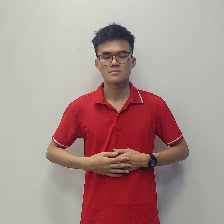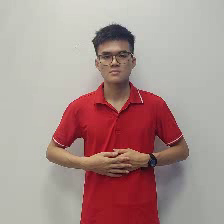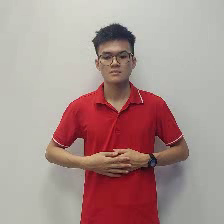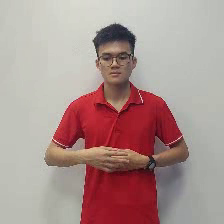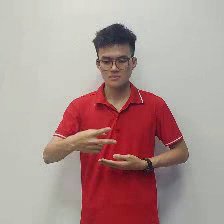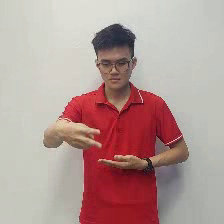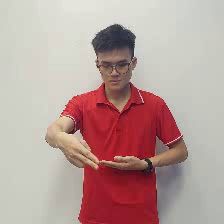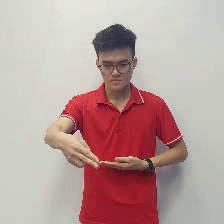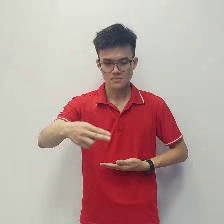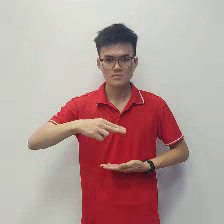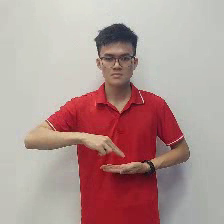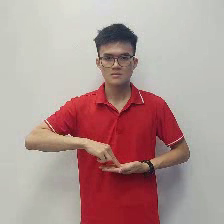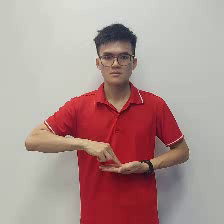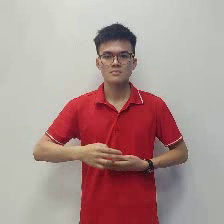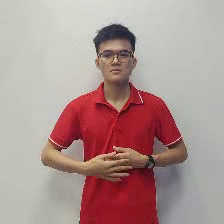Thức ăn